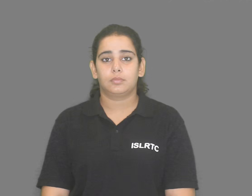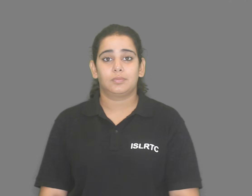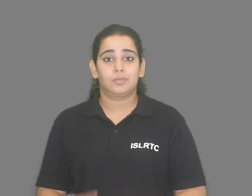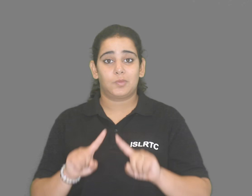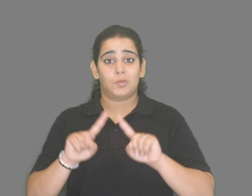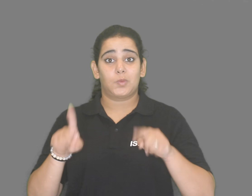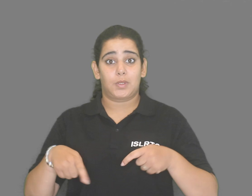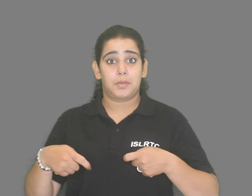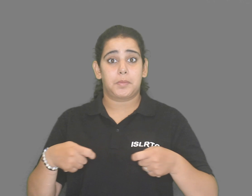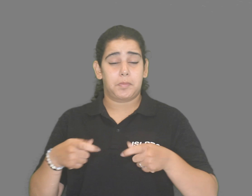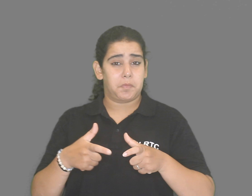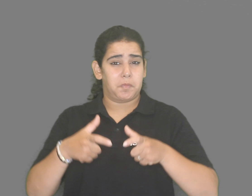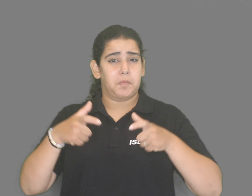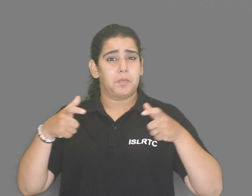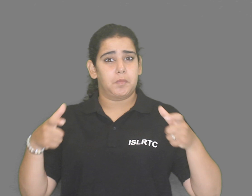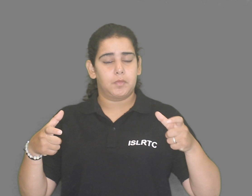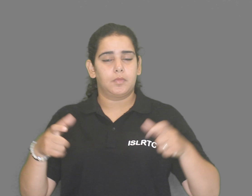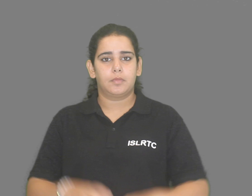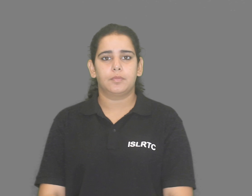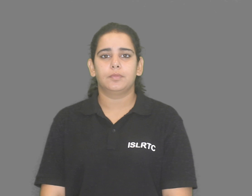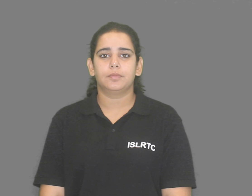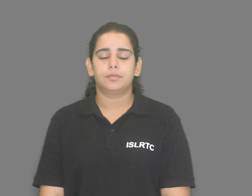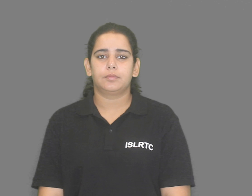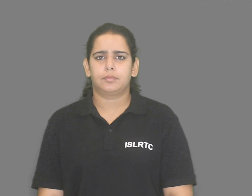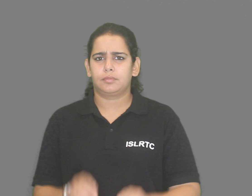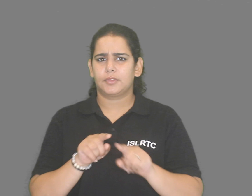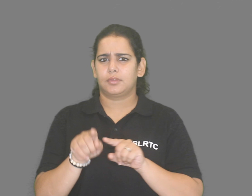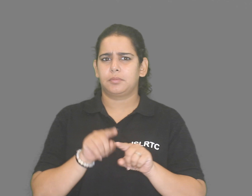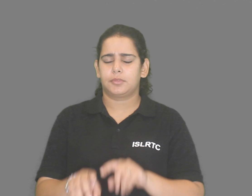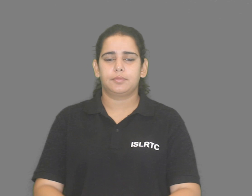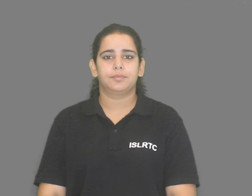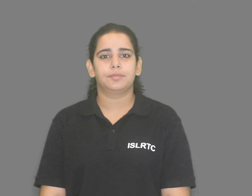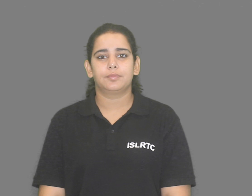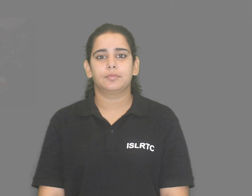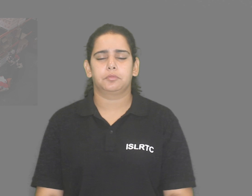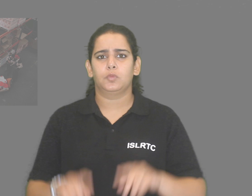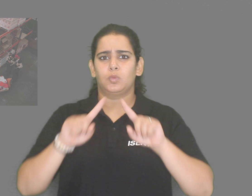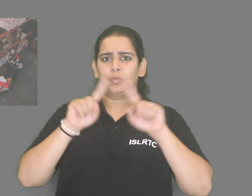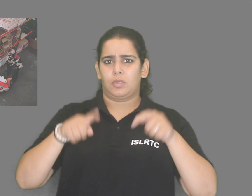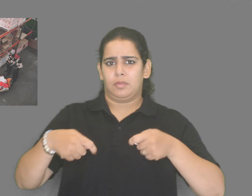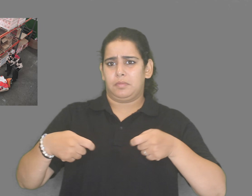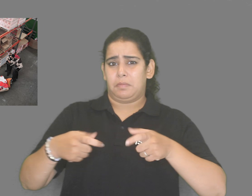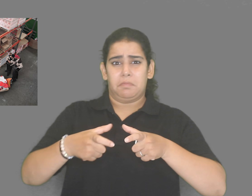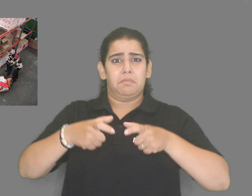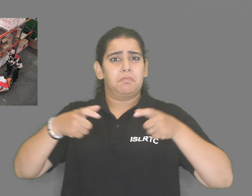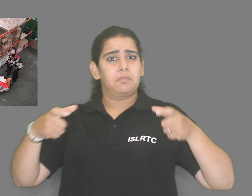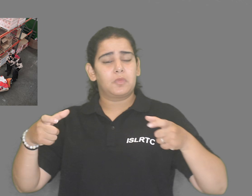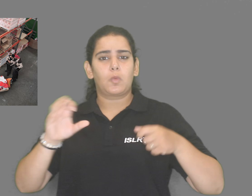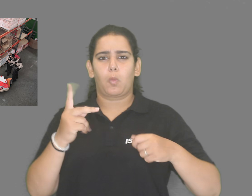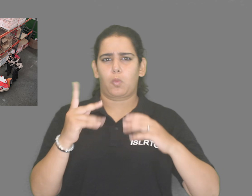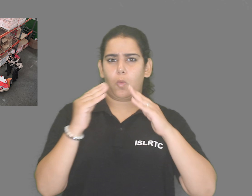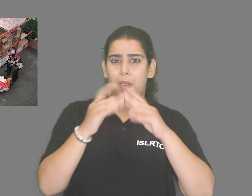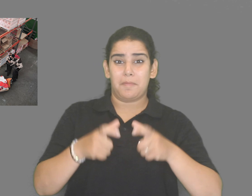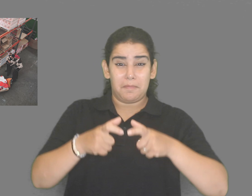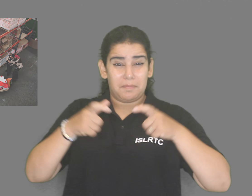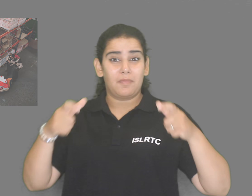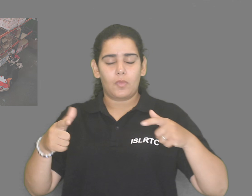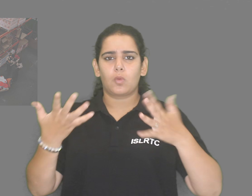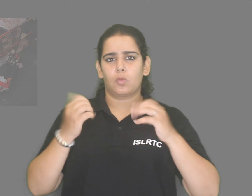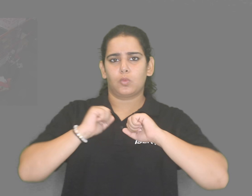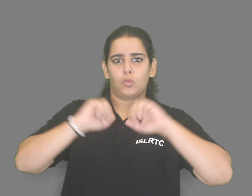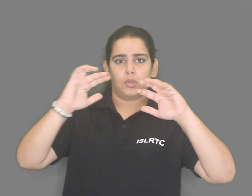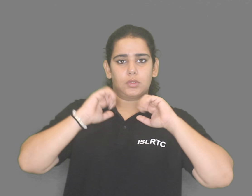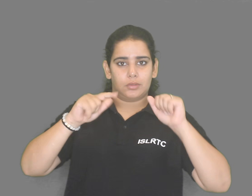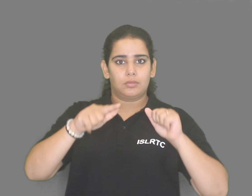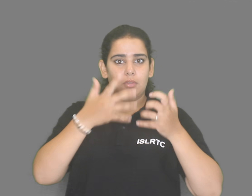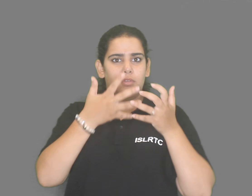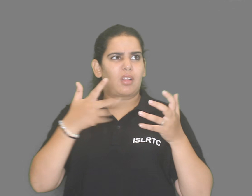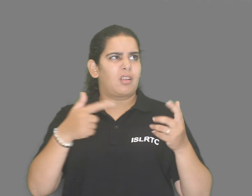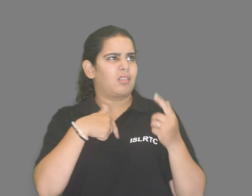Warehouse A large building for storing things before they are sold, used, or sent out to shops